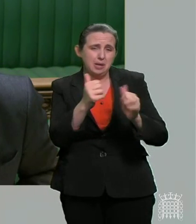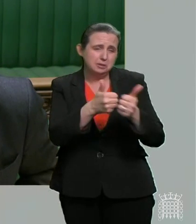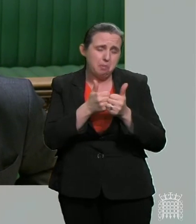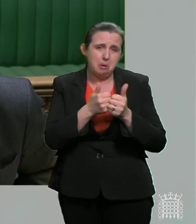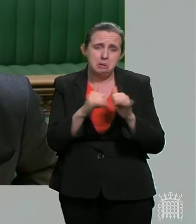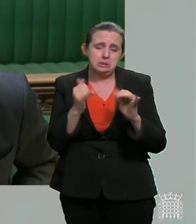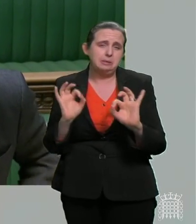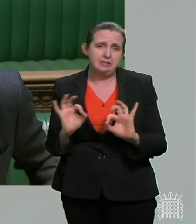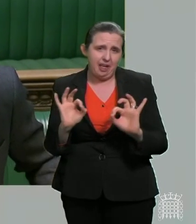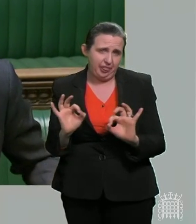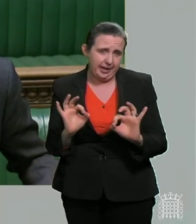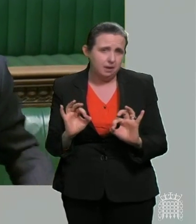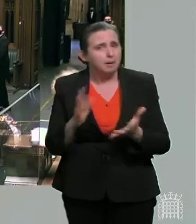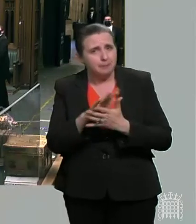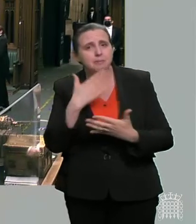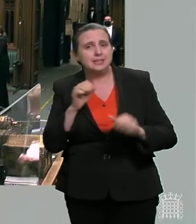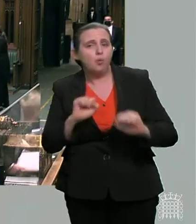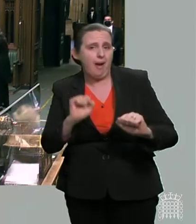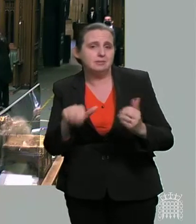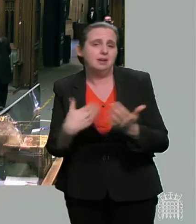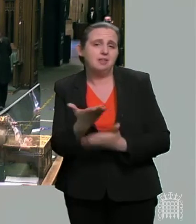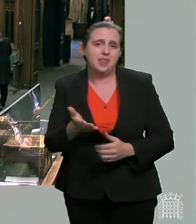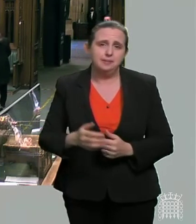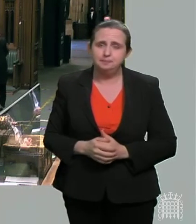He will not have to contain himself for very long.